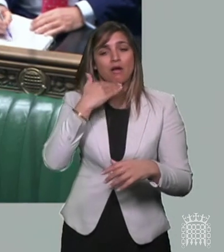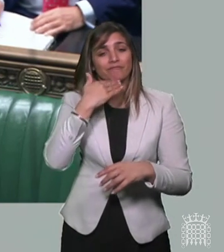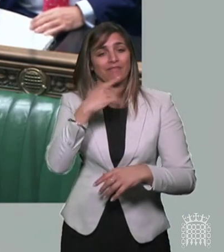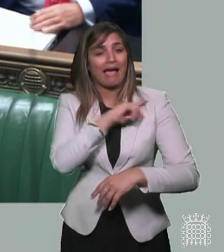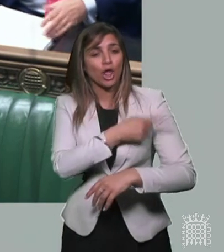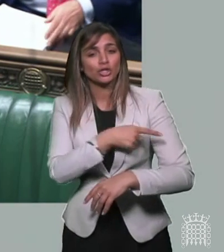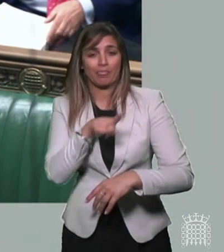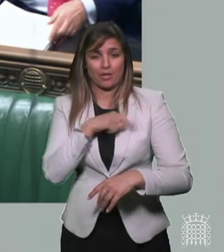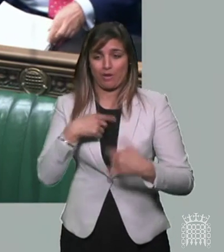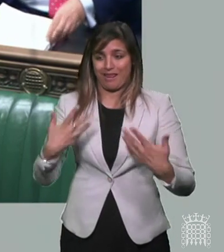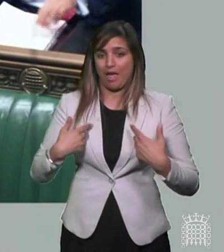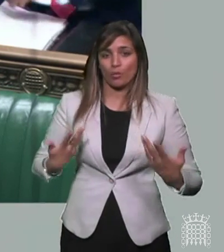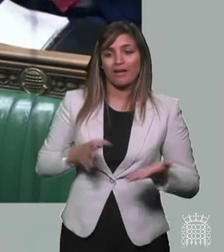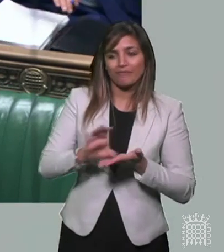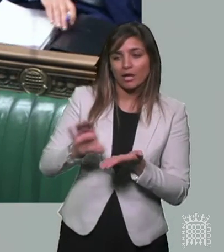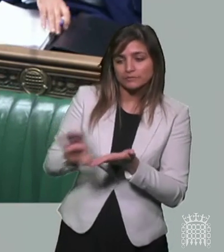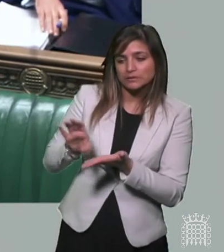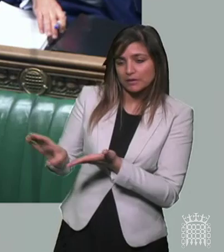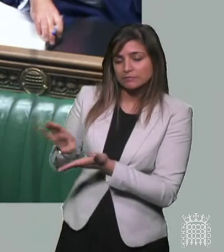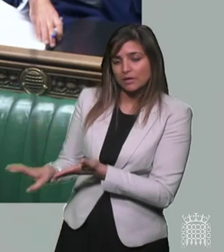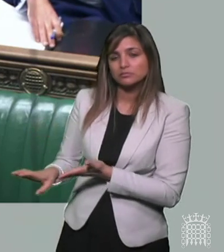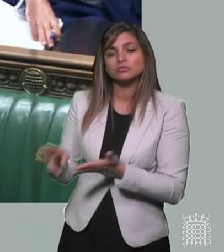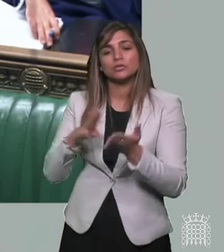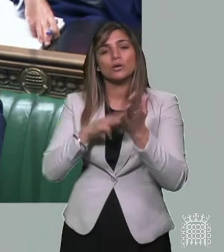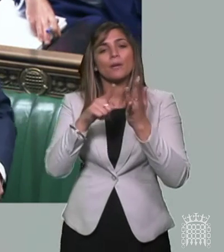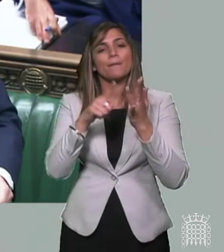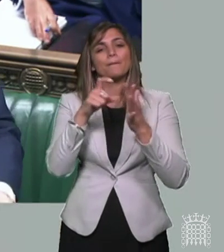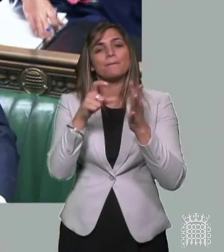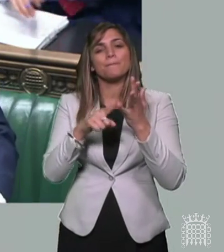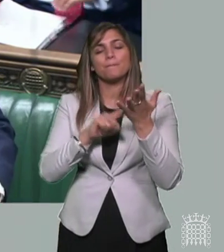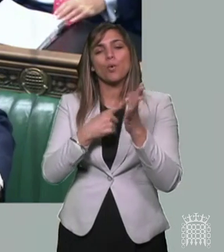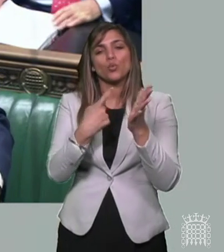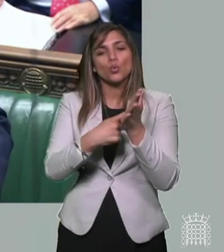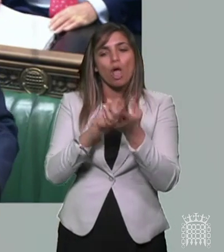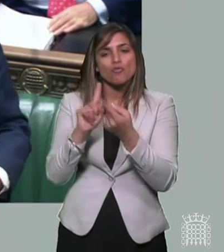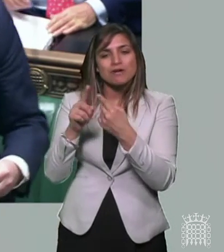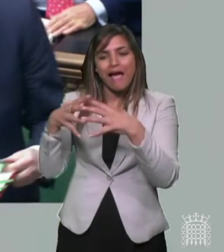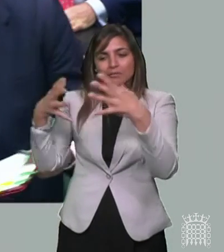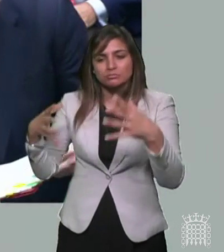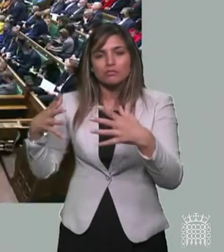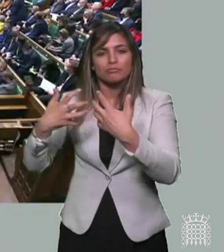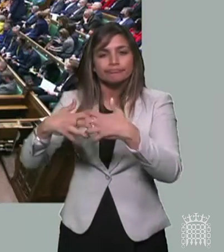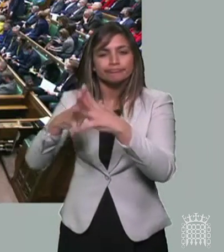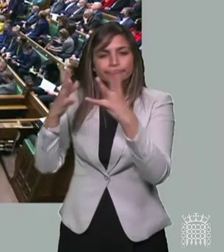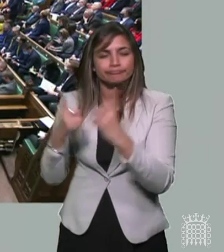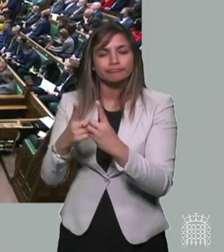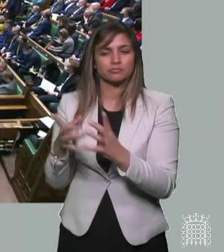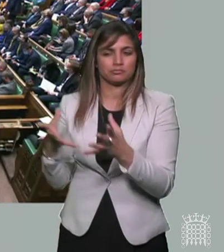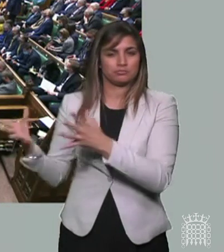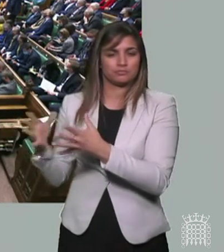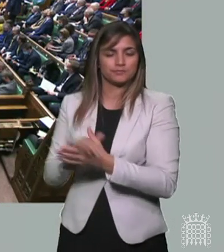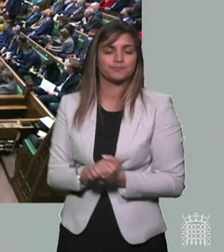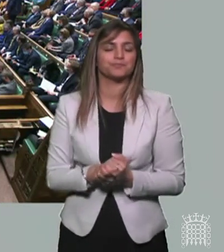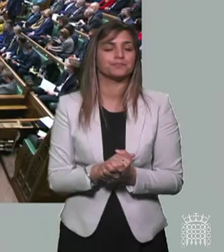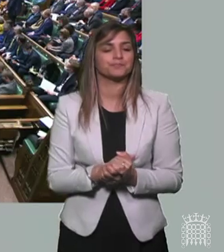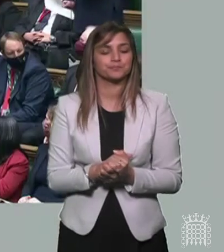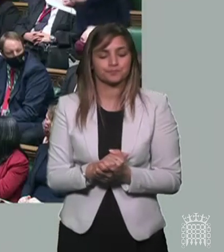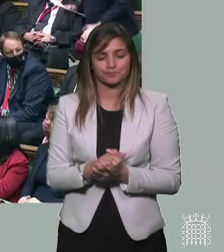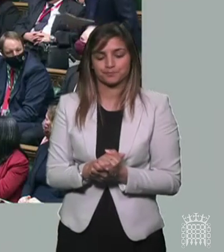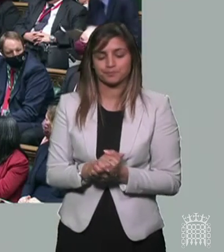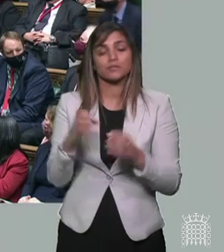That is why we are now investing in small modular reactors, as well as investing in the big projects.